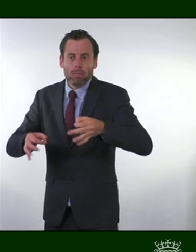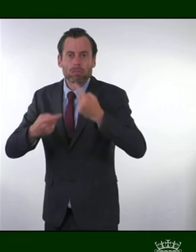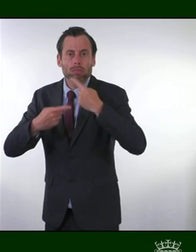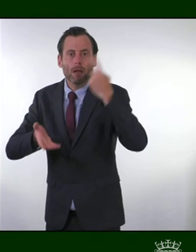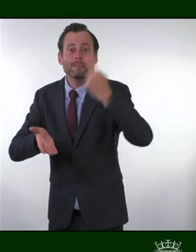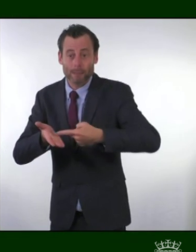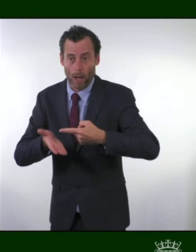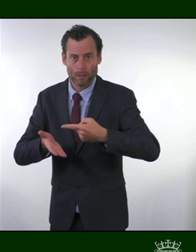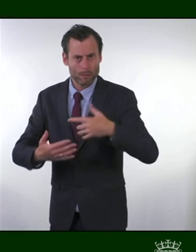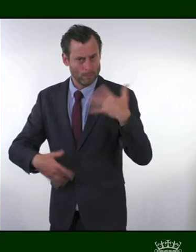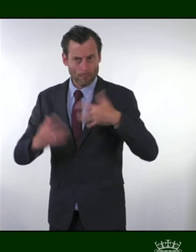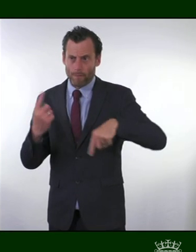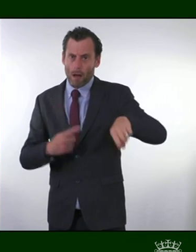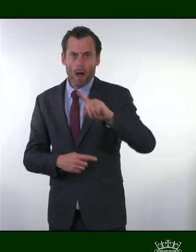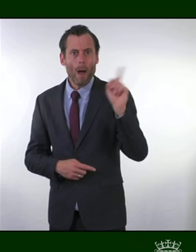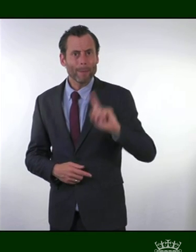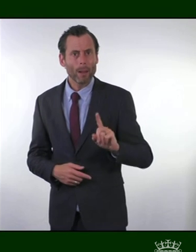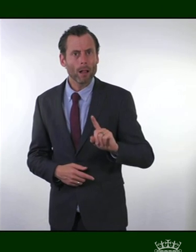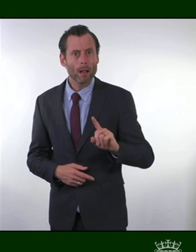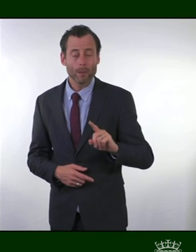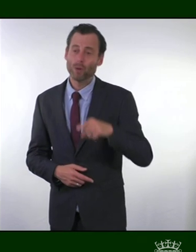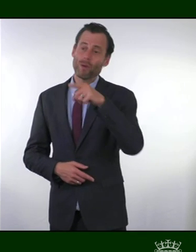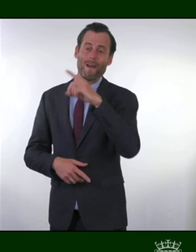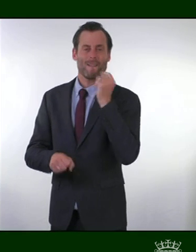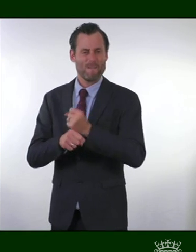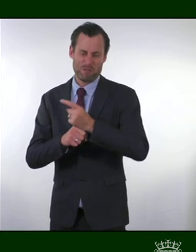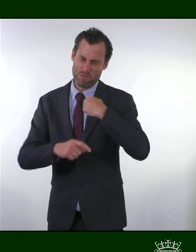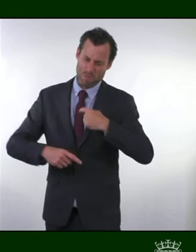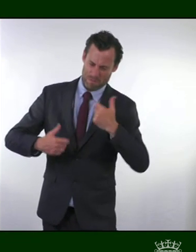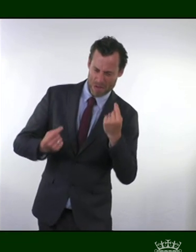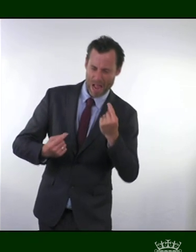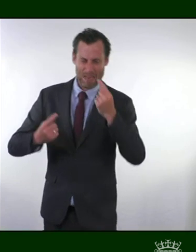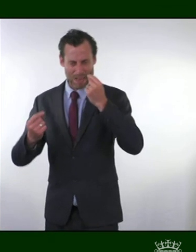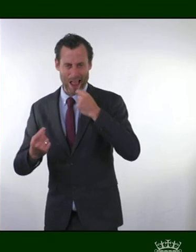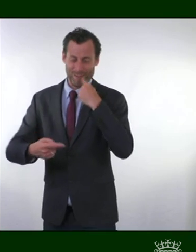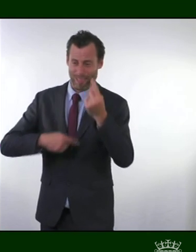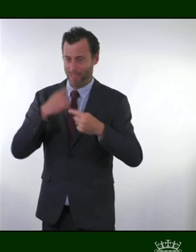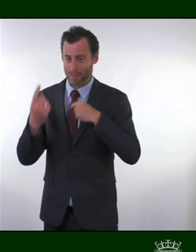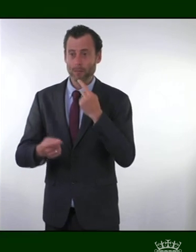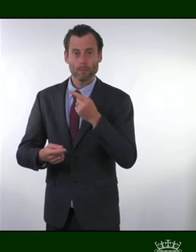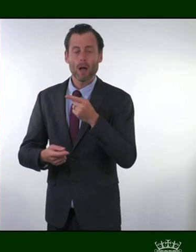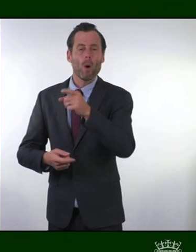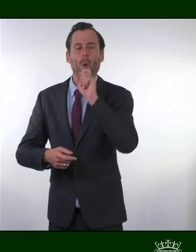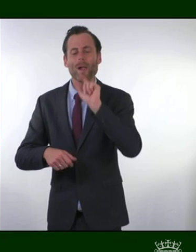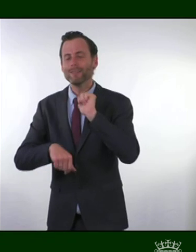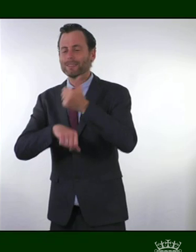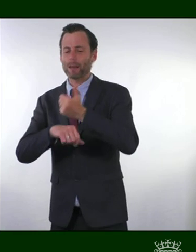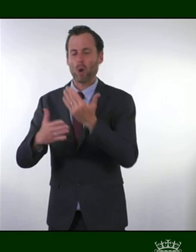Despite all their talk, the Government have failed to create a fully functioning test, track and isolate system.